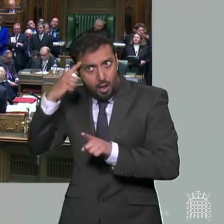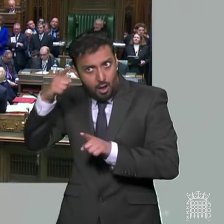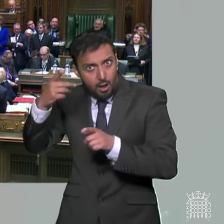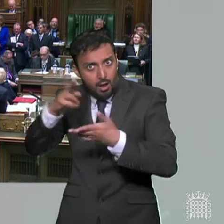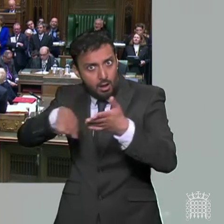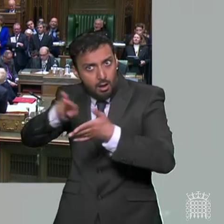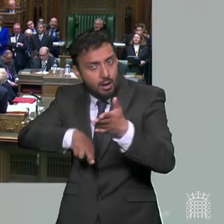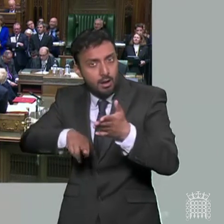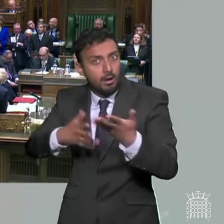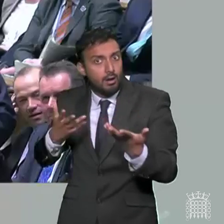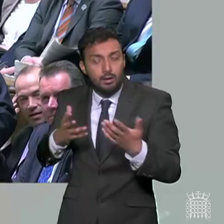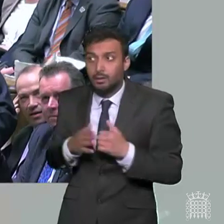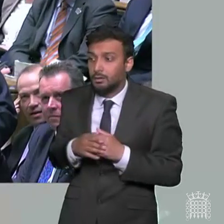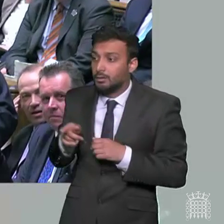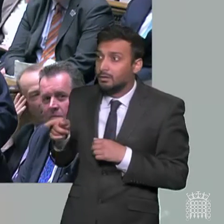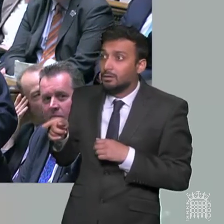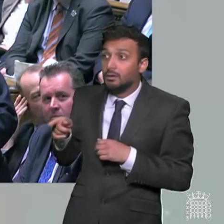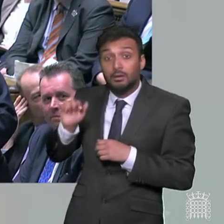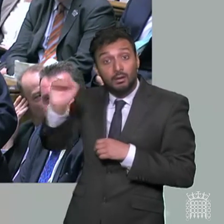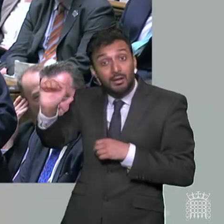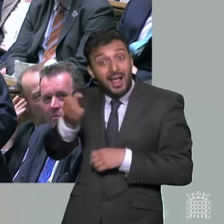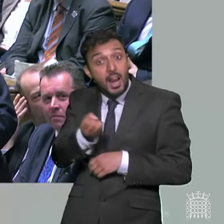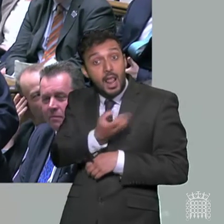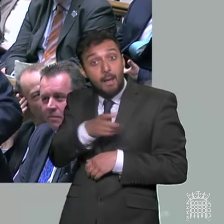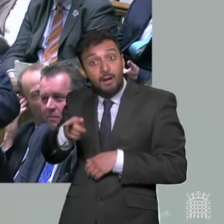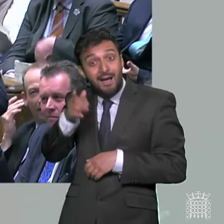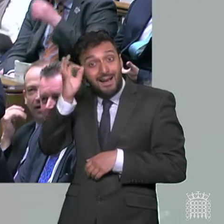Is that the Labour council pulling out of its deal?